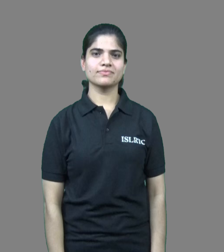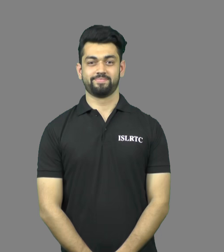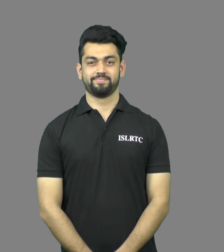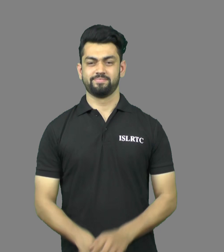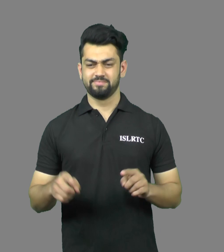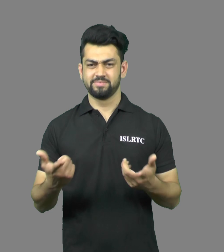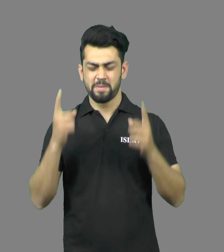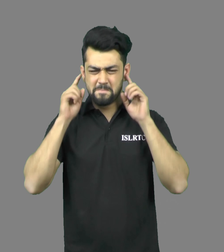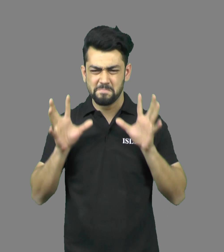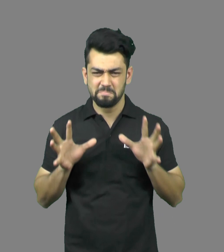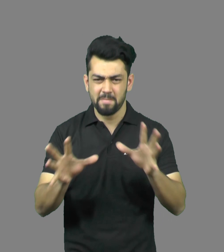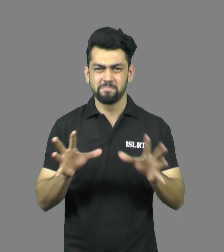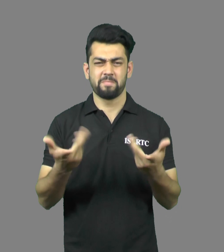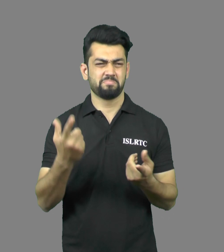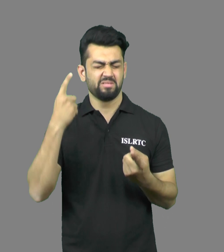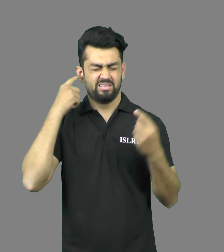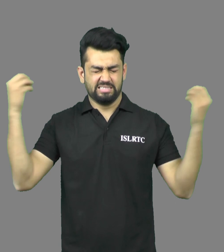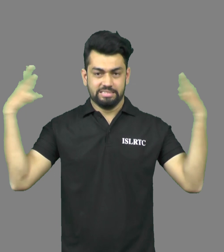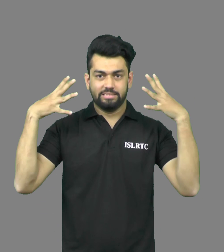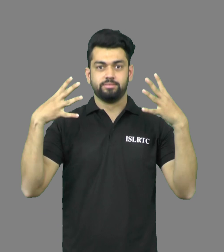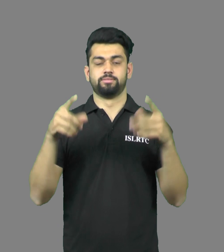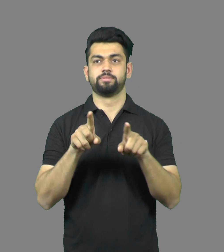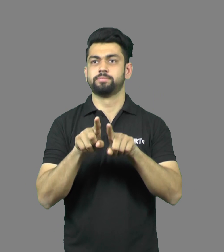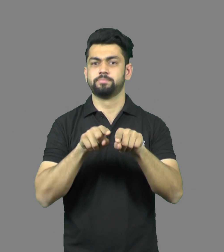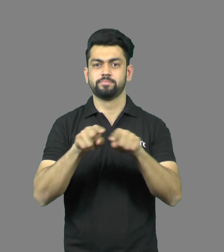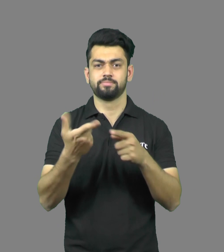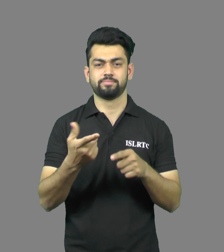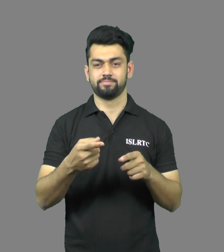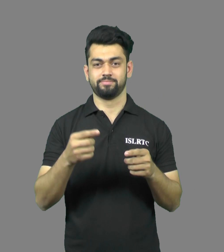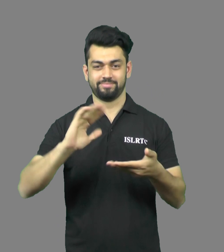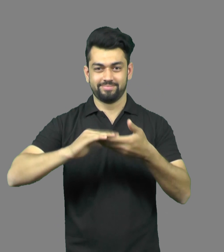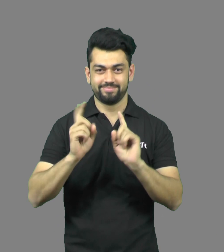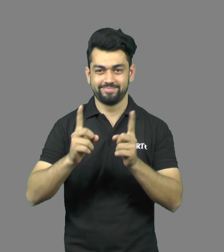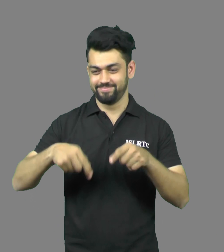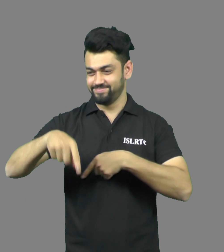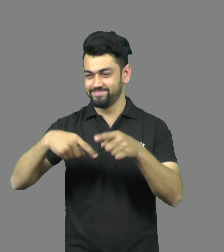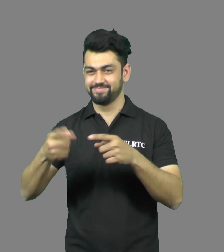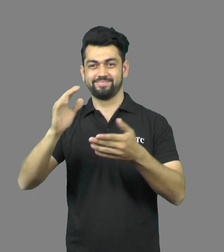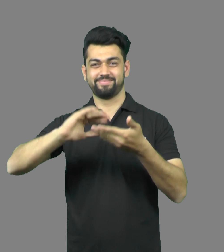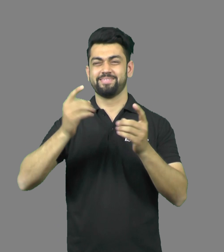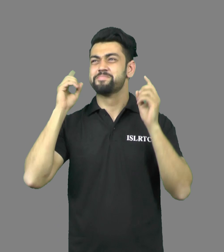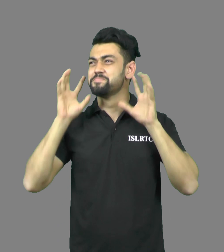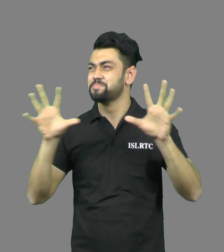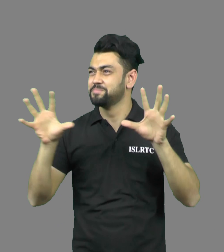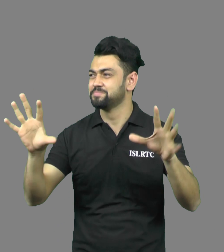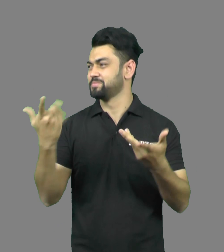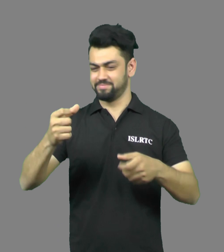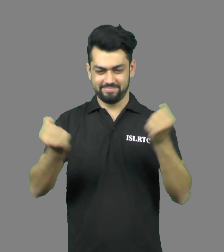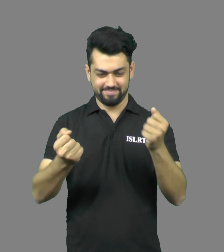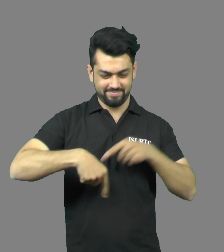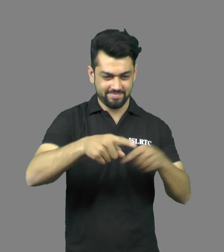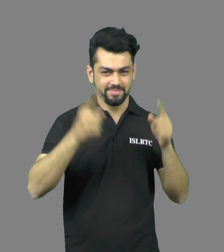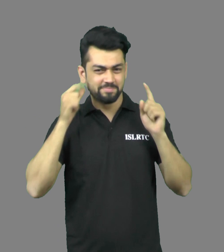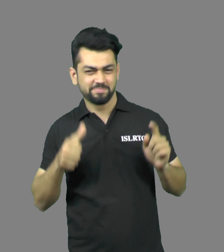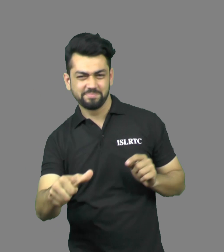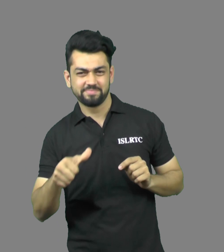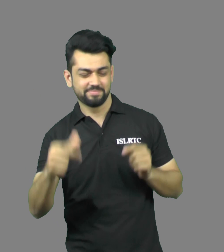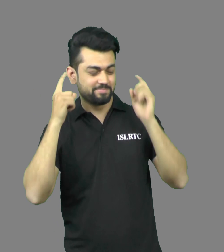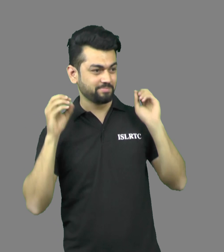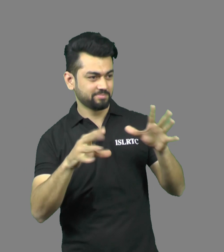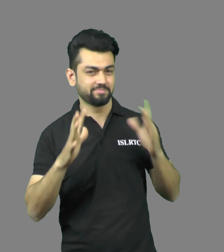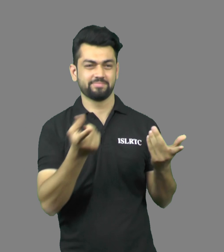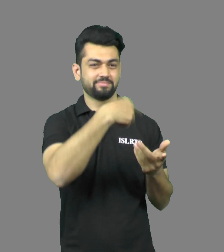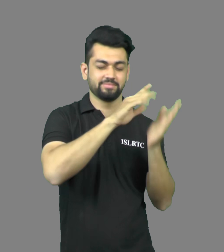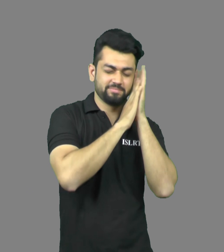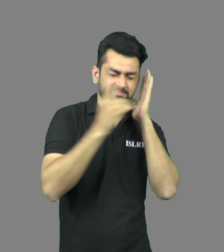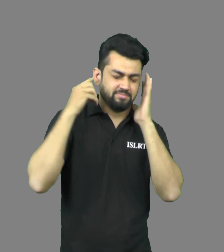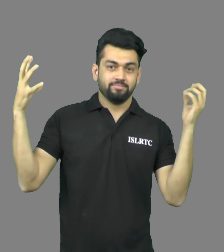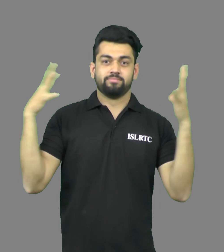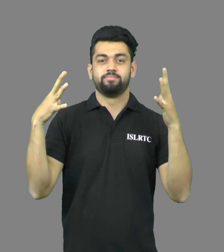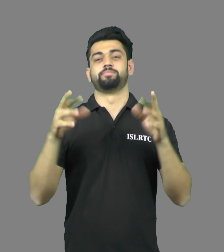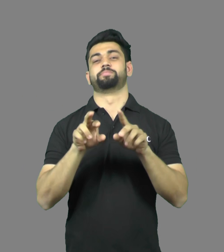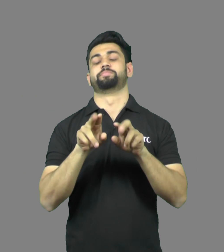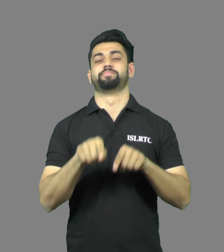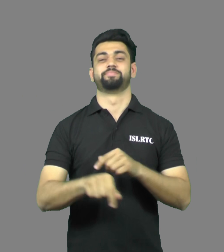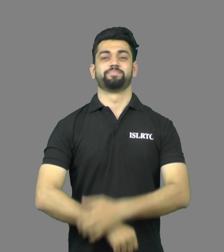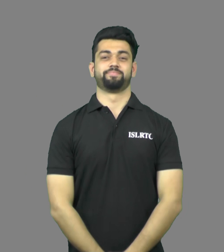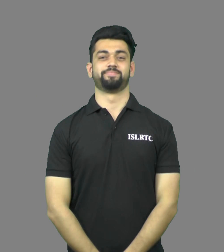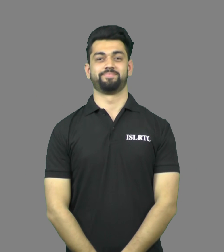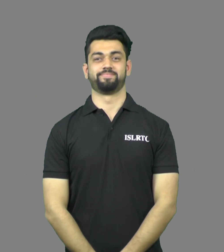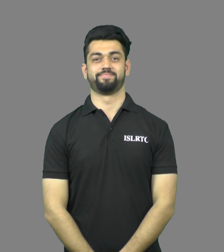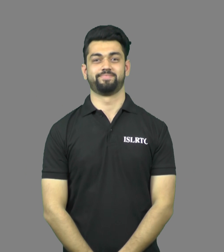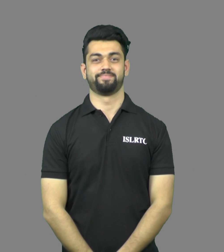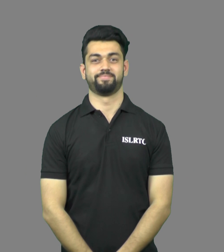Din Noise Racket